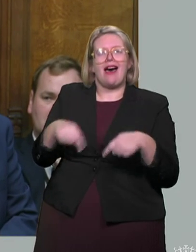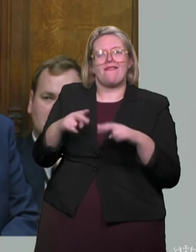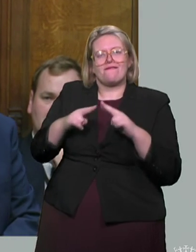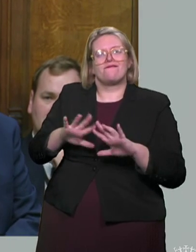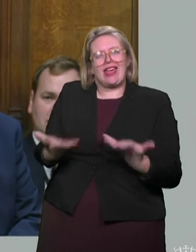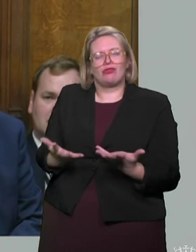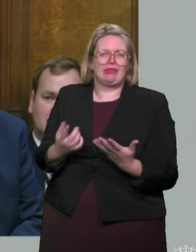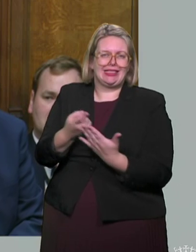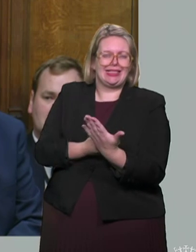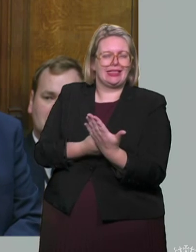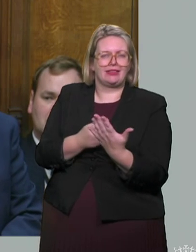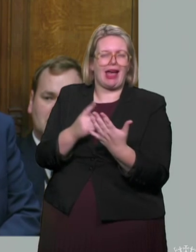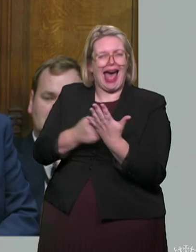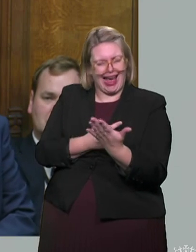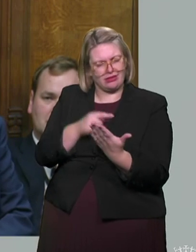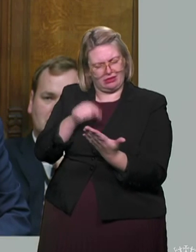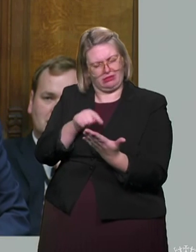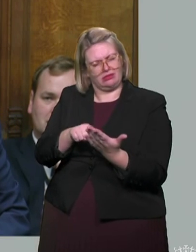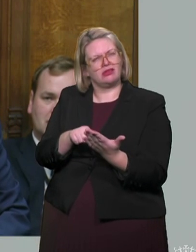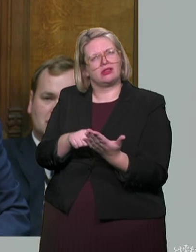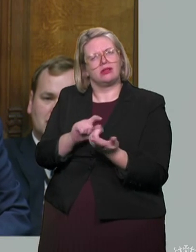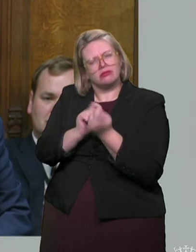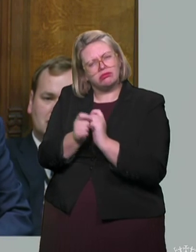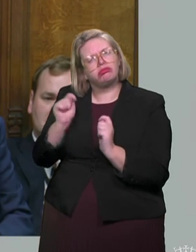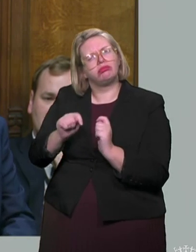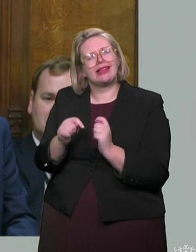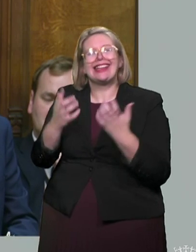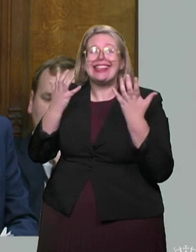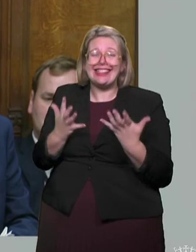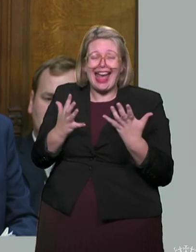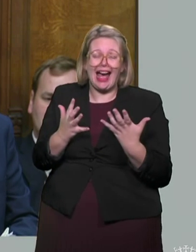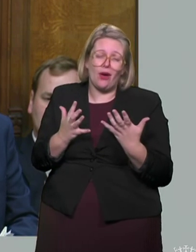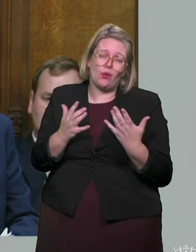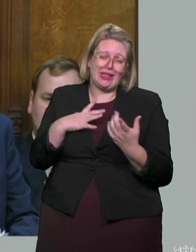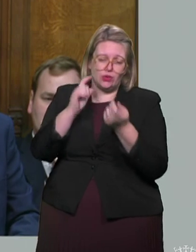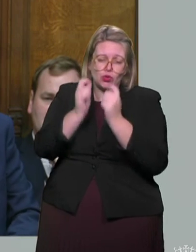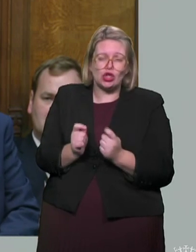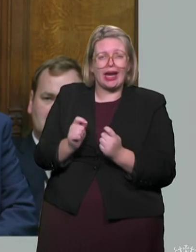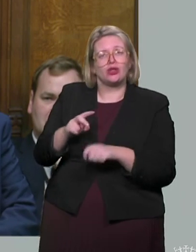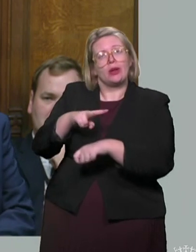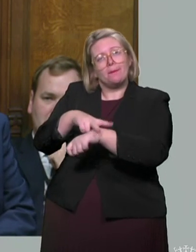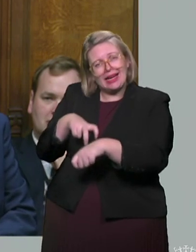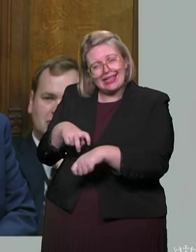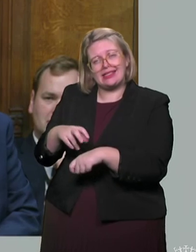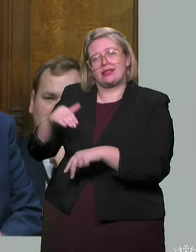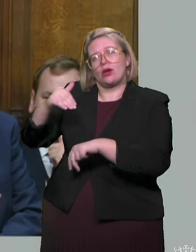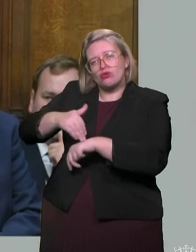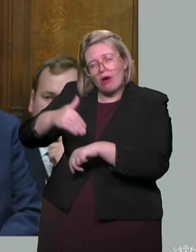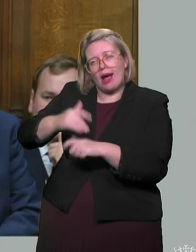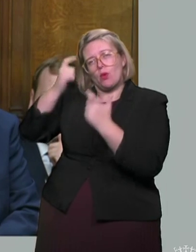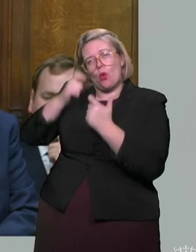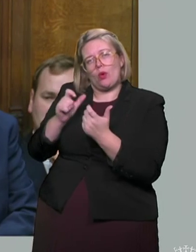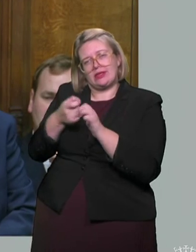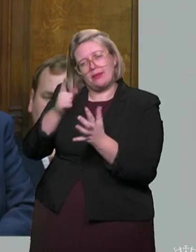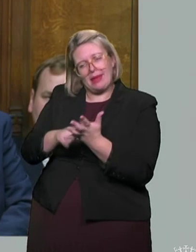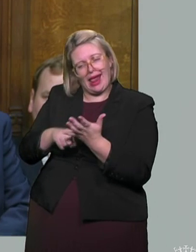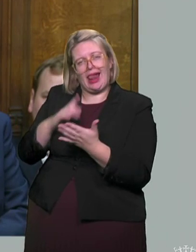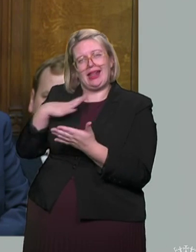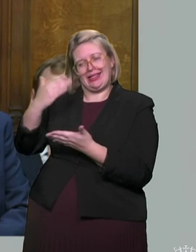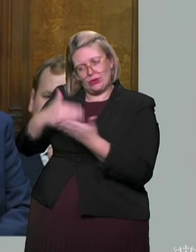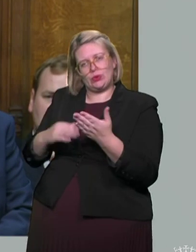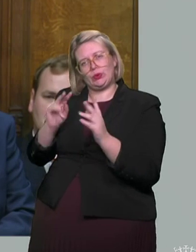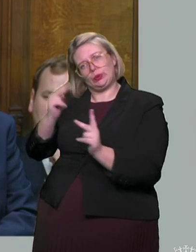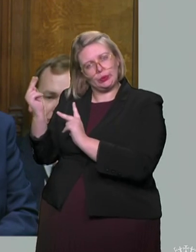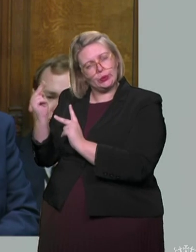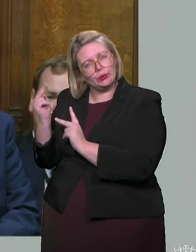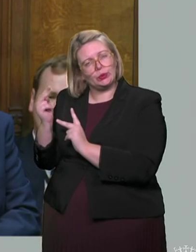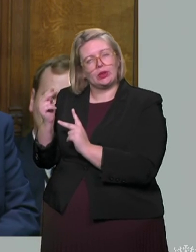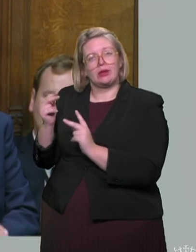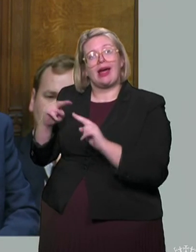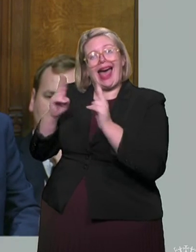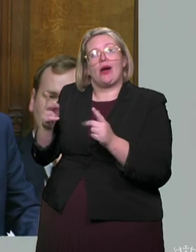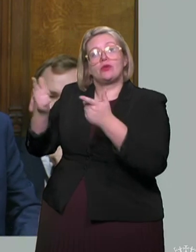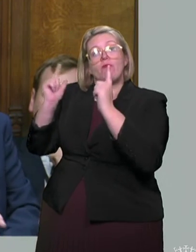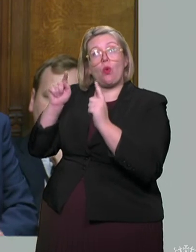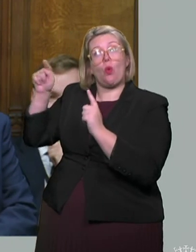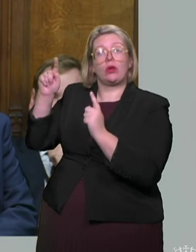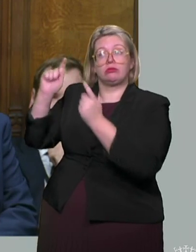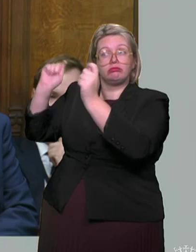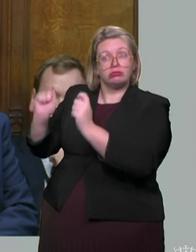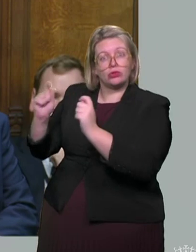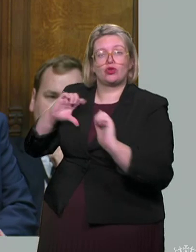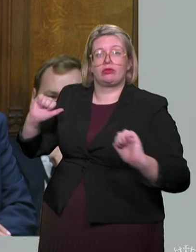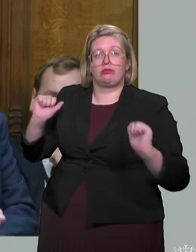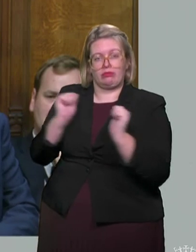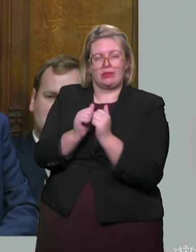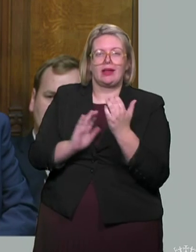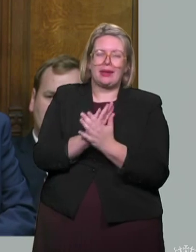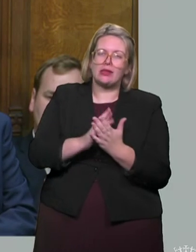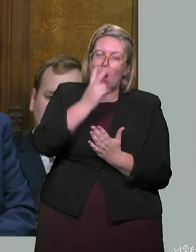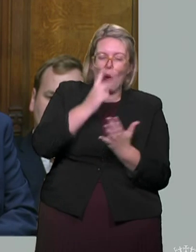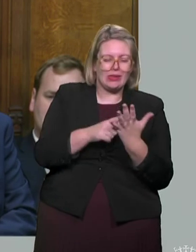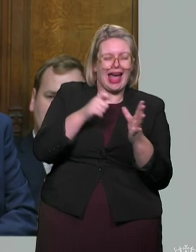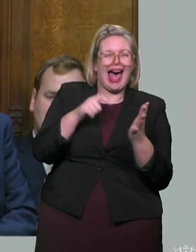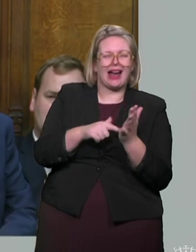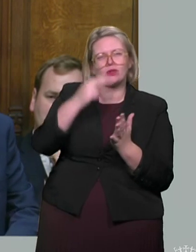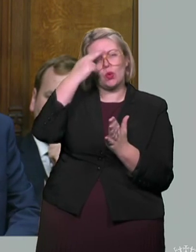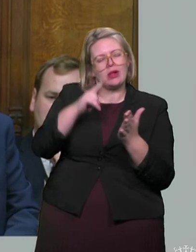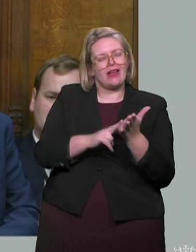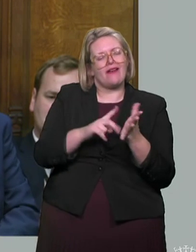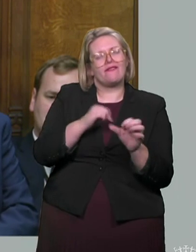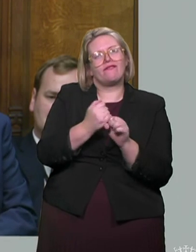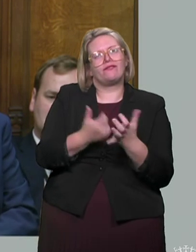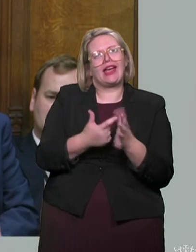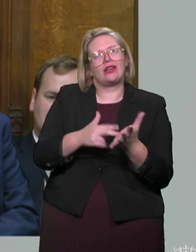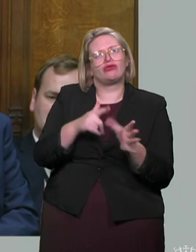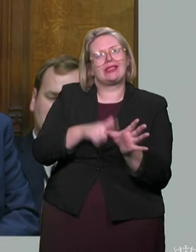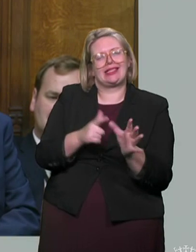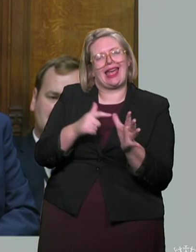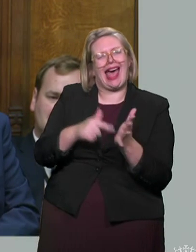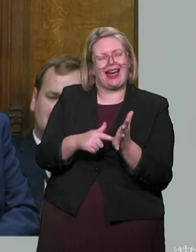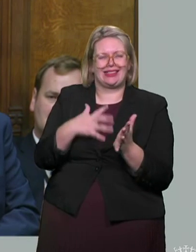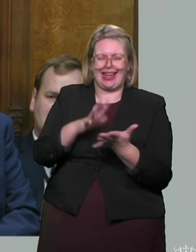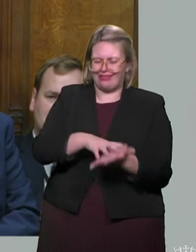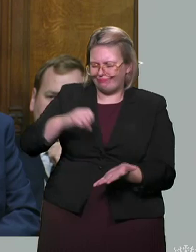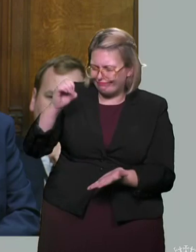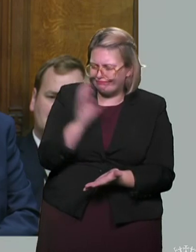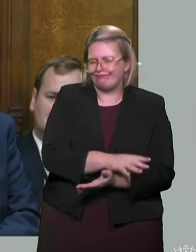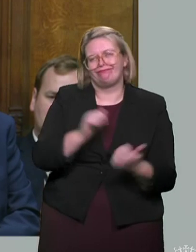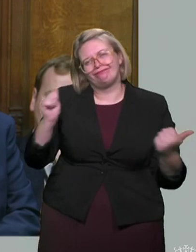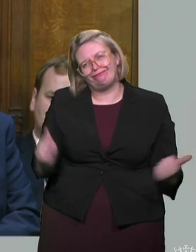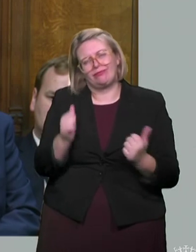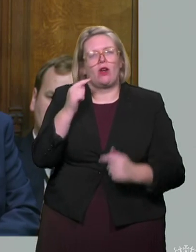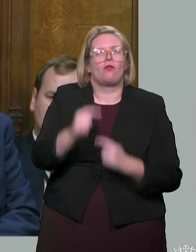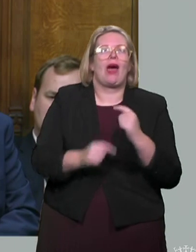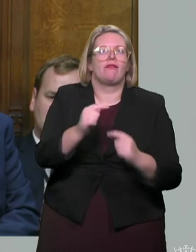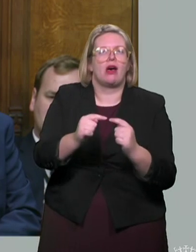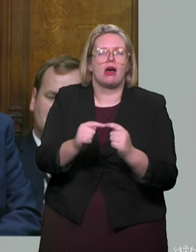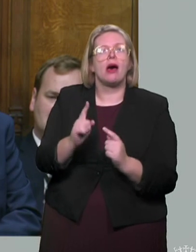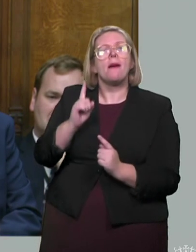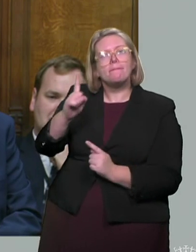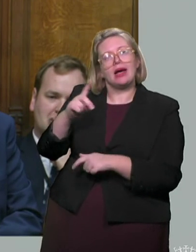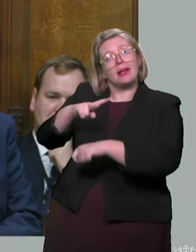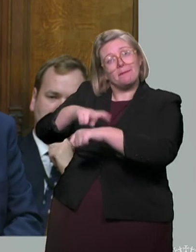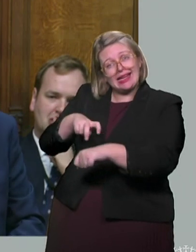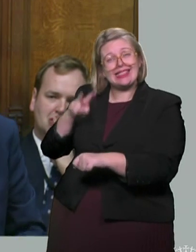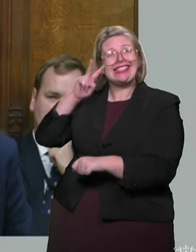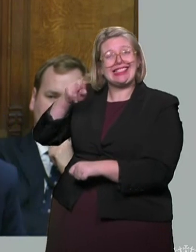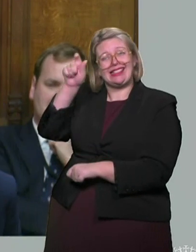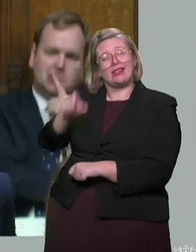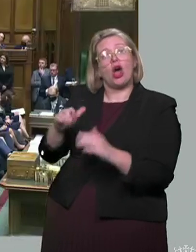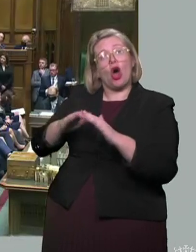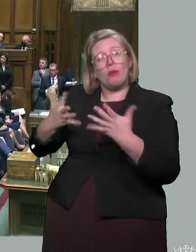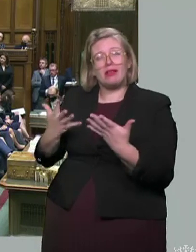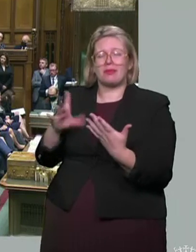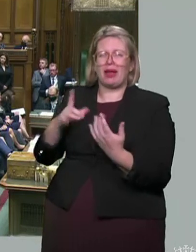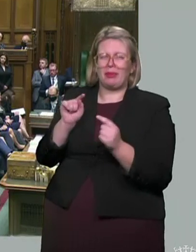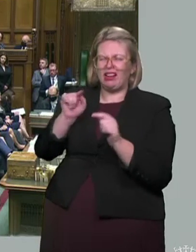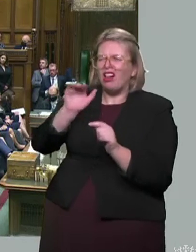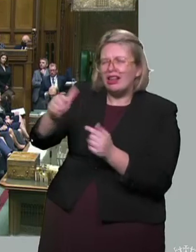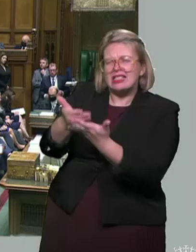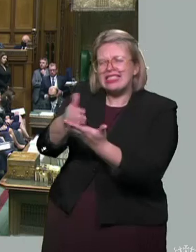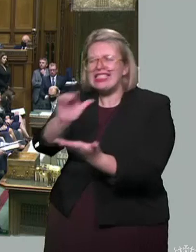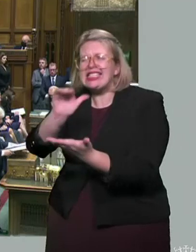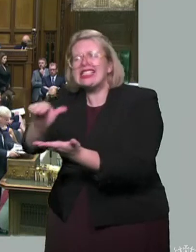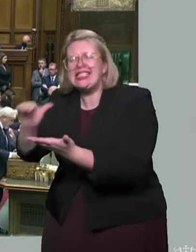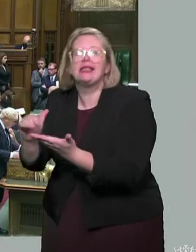Does he agree with me, therefore, that it is now time that the amendments to the Police, Crime, Sentencing and Courts Bill, which are being considered in the other place, should be adopted so that we can consign the Vagrancy Act to the history books forever and give the police the powers that they need to combat trespass, aggressive begging and other antisocial behaviour?